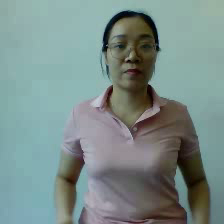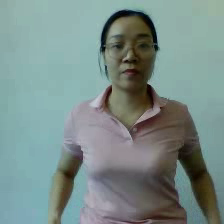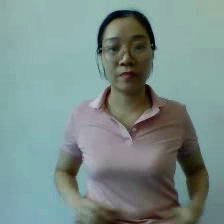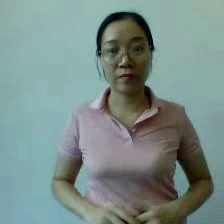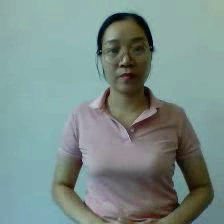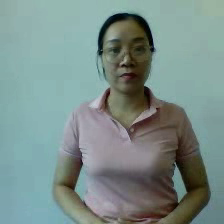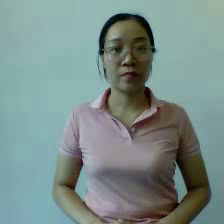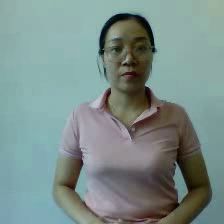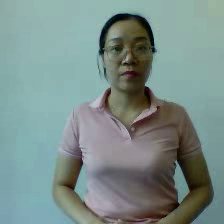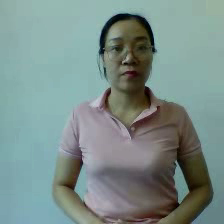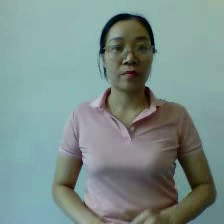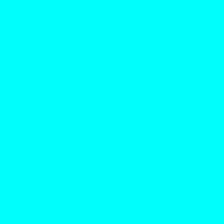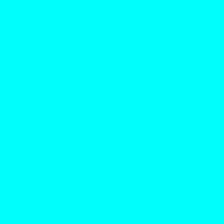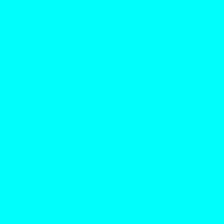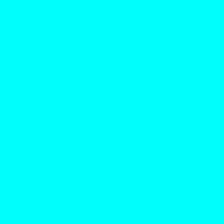Rẽ trái